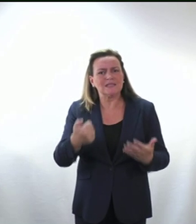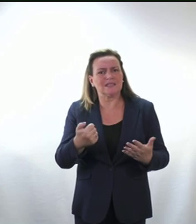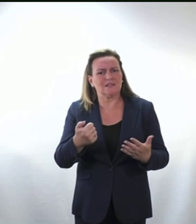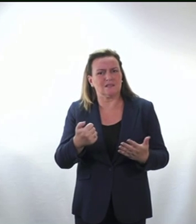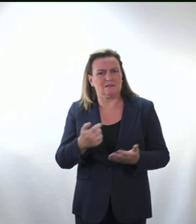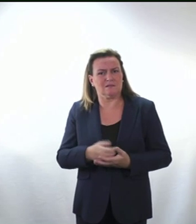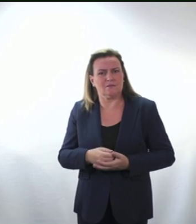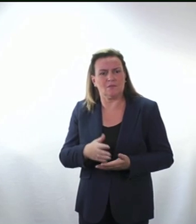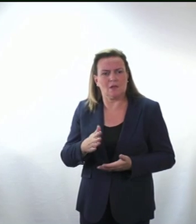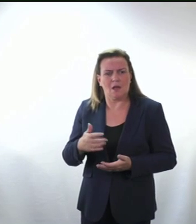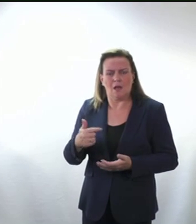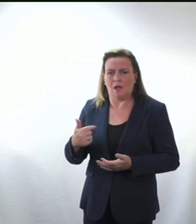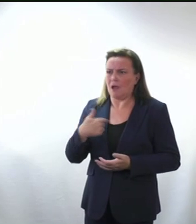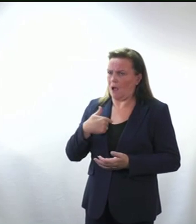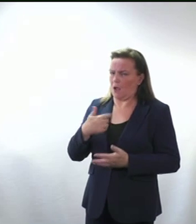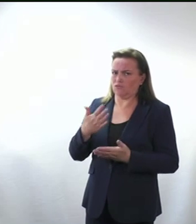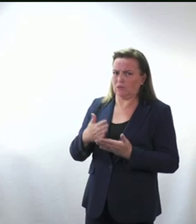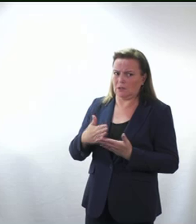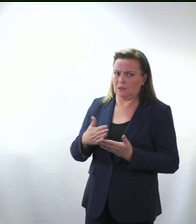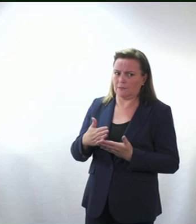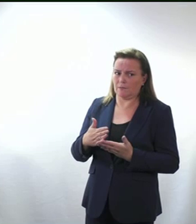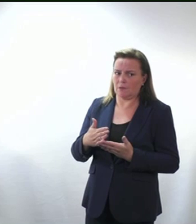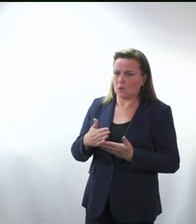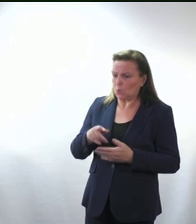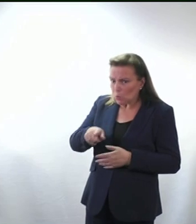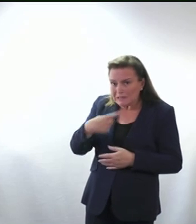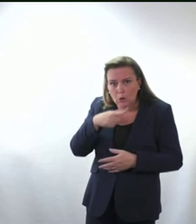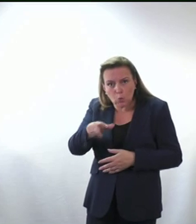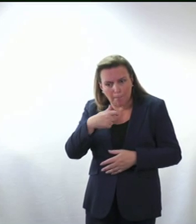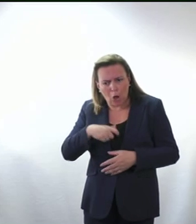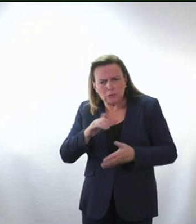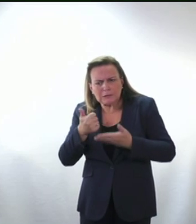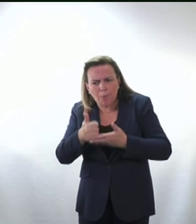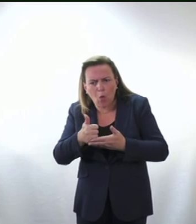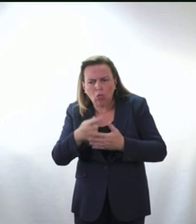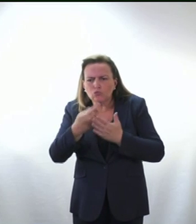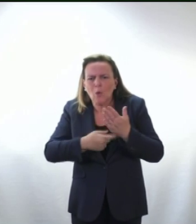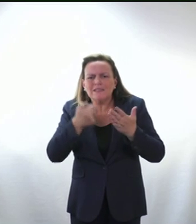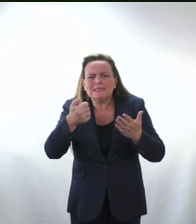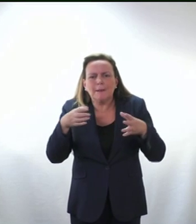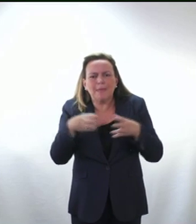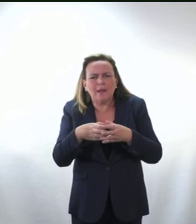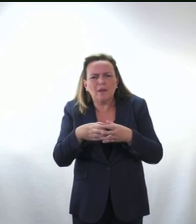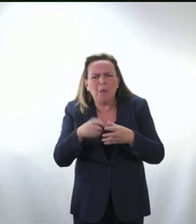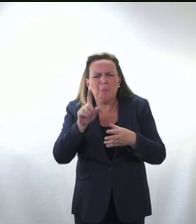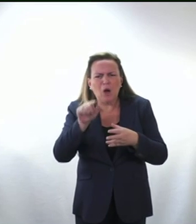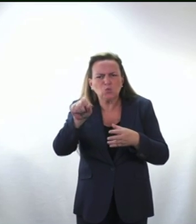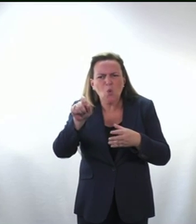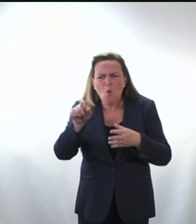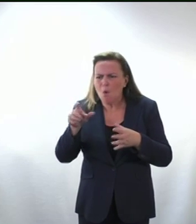and learned Gentleman just said that he personally supports the rule of six while allowing his entire party to abstain.